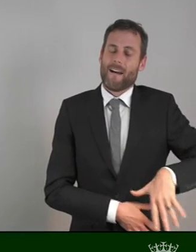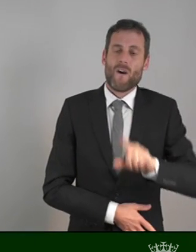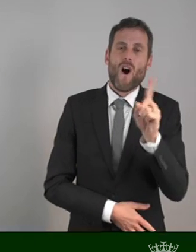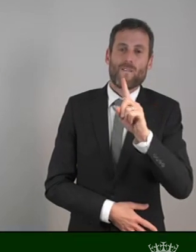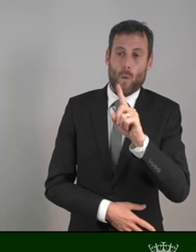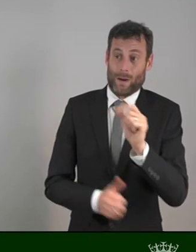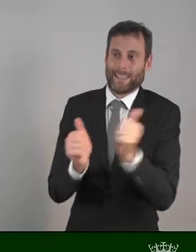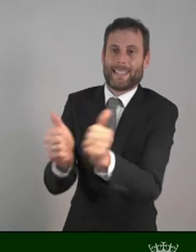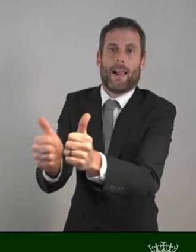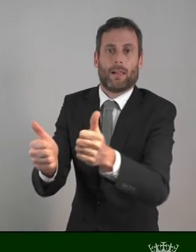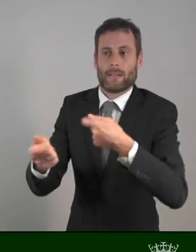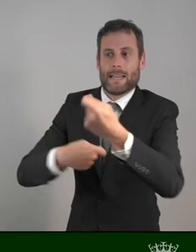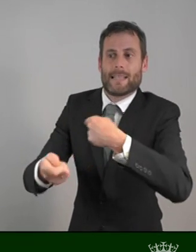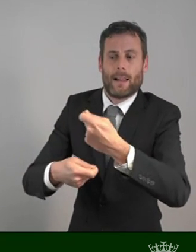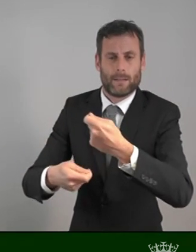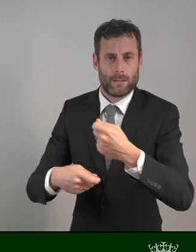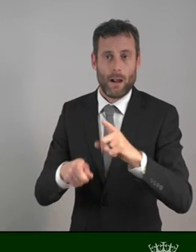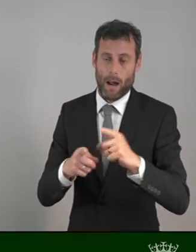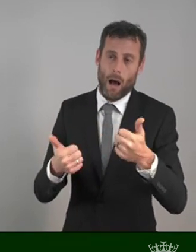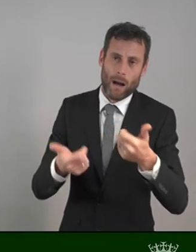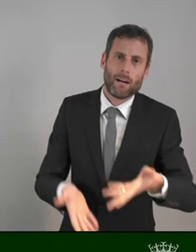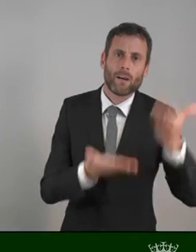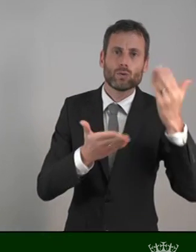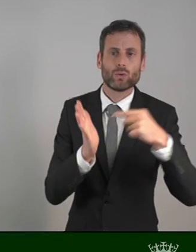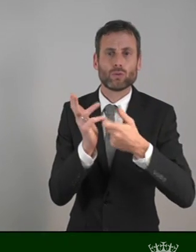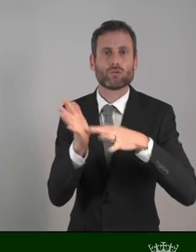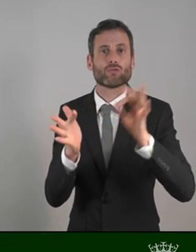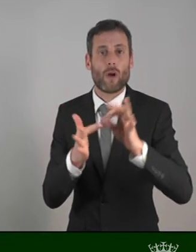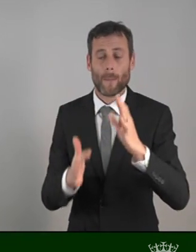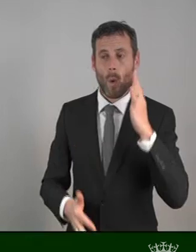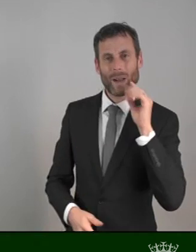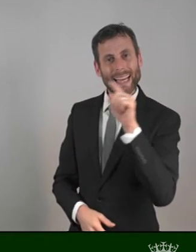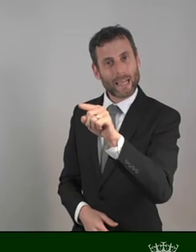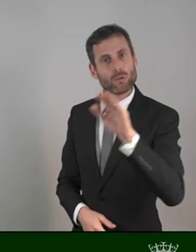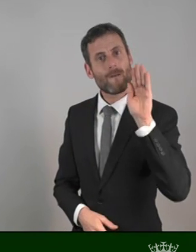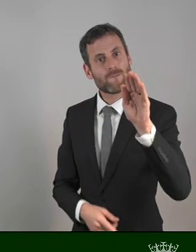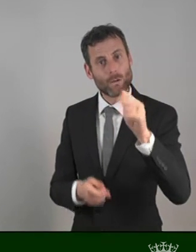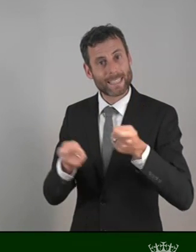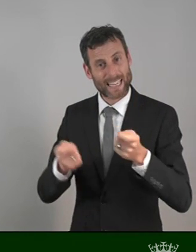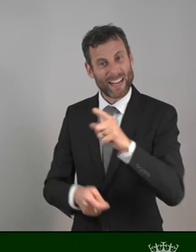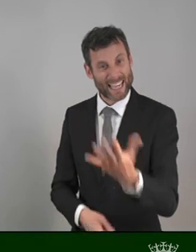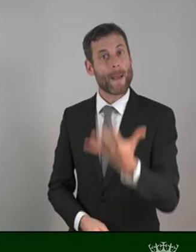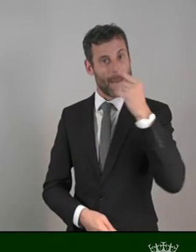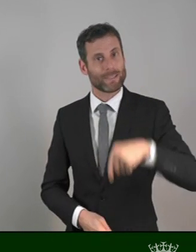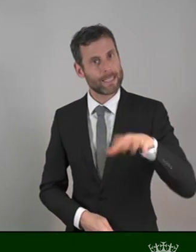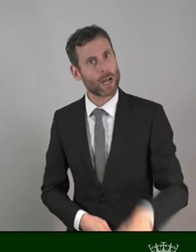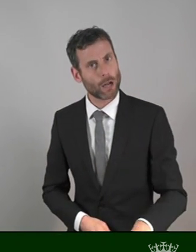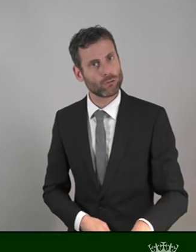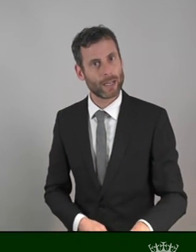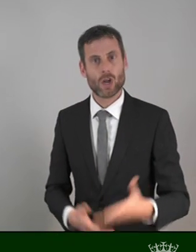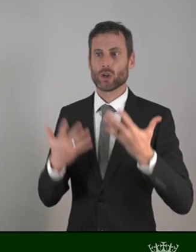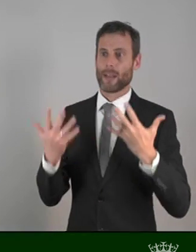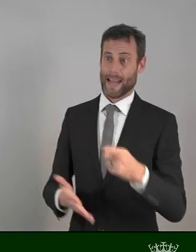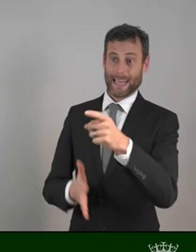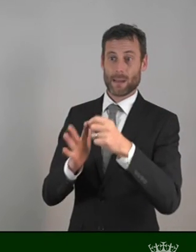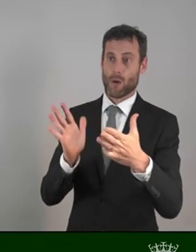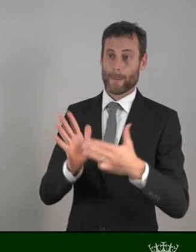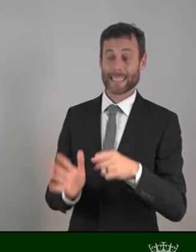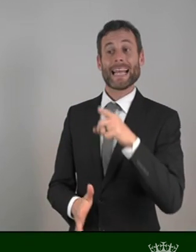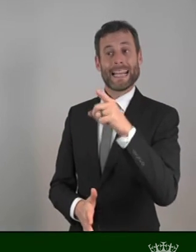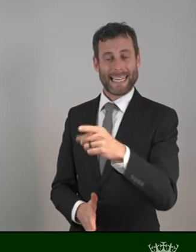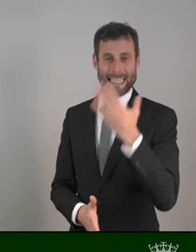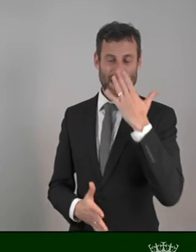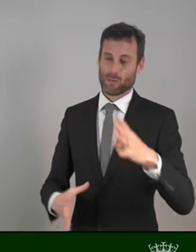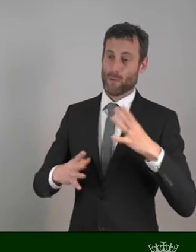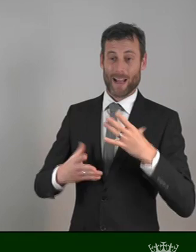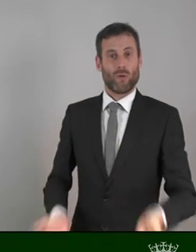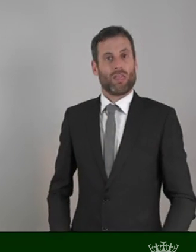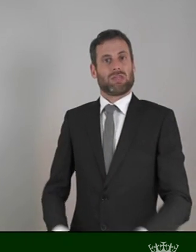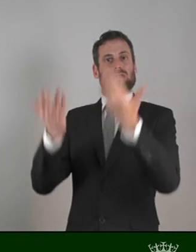As Foreign Secretary the Prime Minister embarrassed this country, and as Prime Minister he shows every sign of being prepared sell it off.